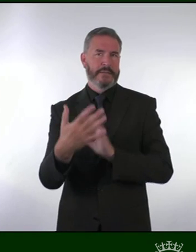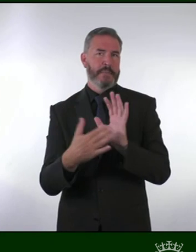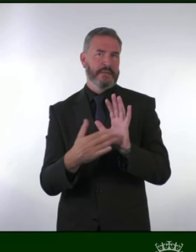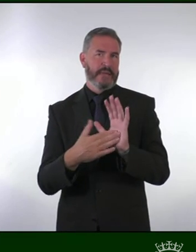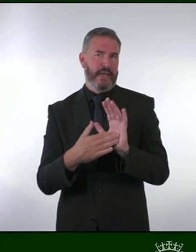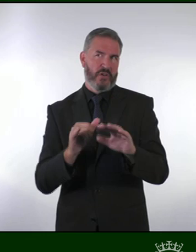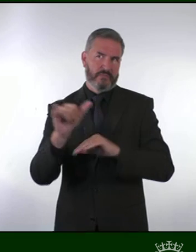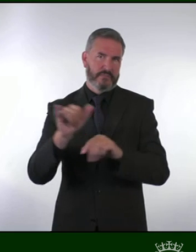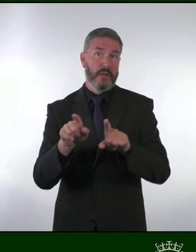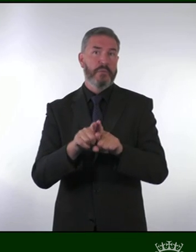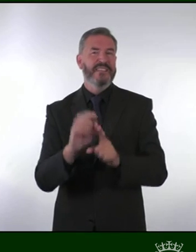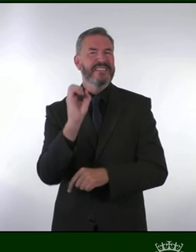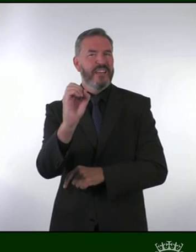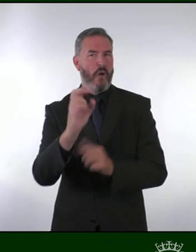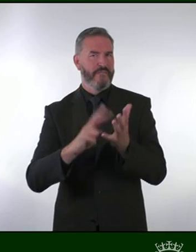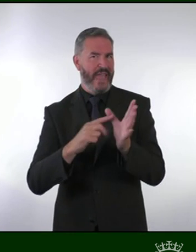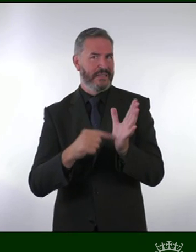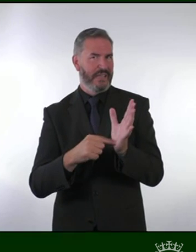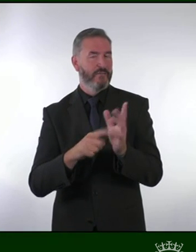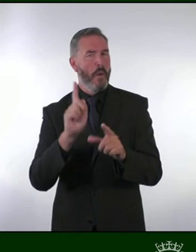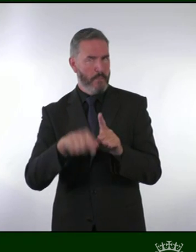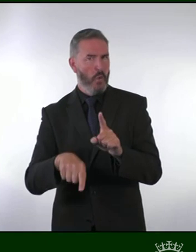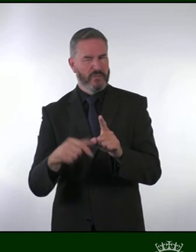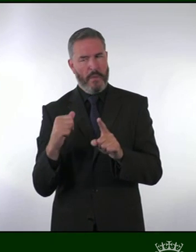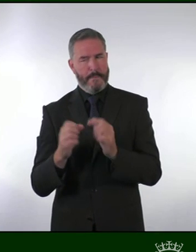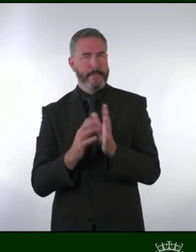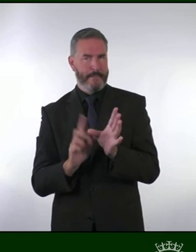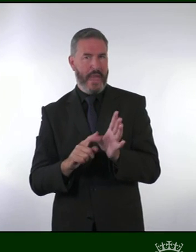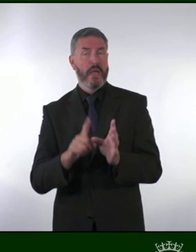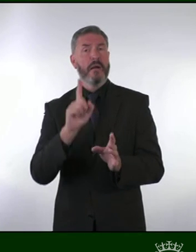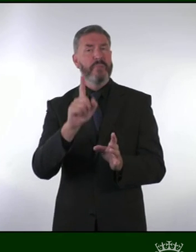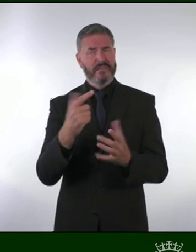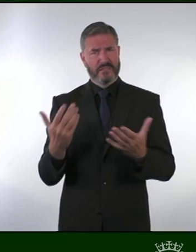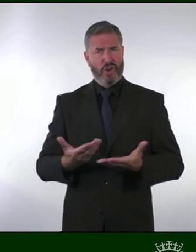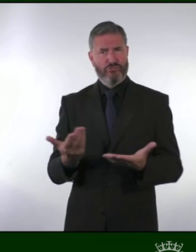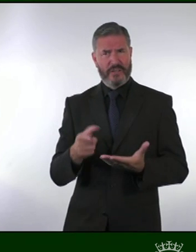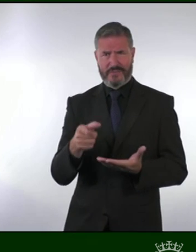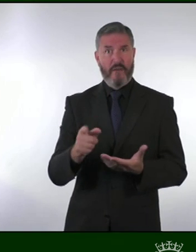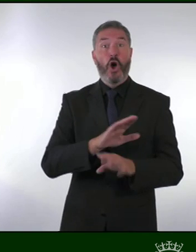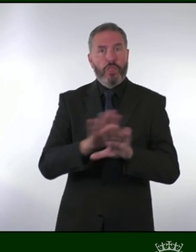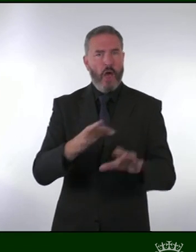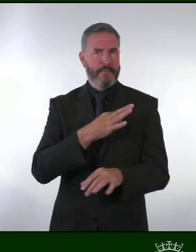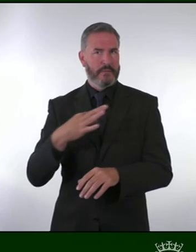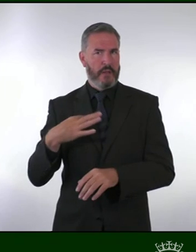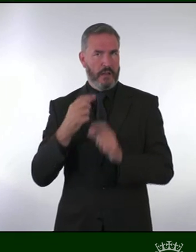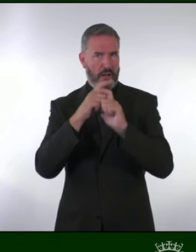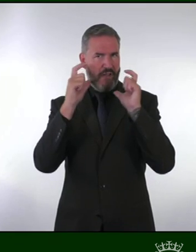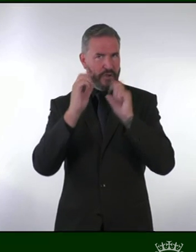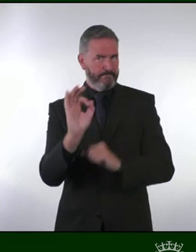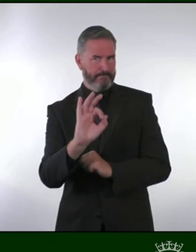A zero VAT rating has been applied to most PPE since 1 May but at present it does not apply to non-medical face coverings.